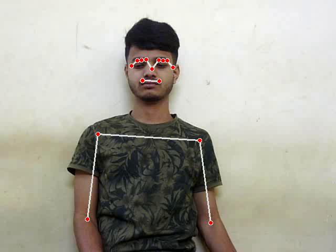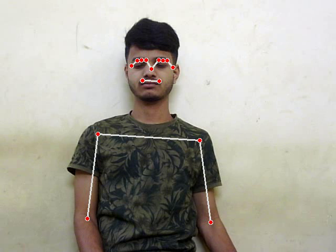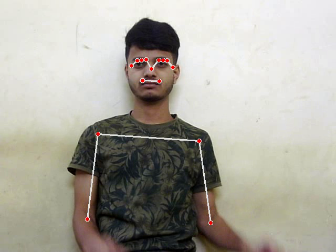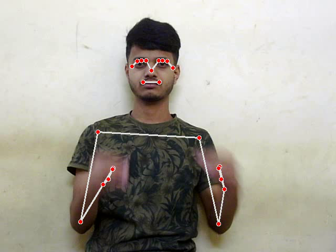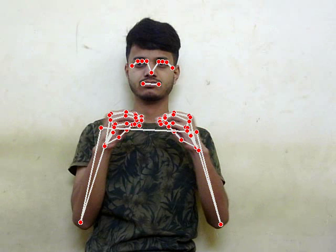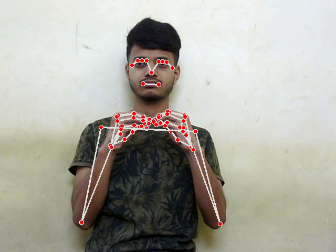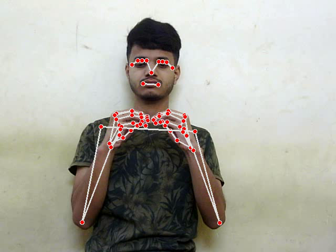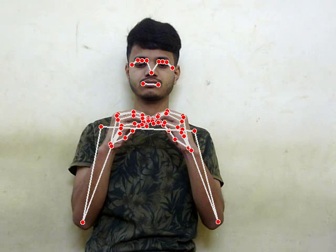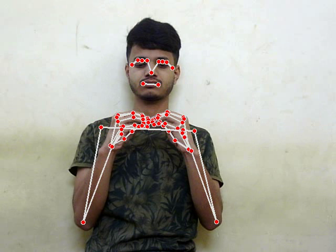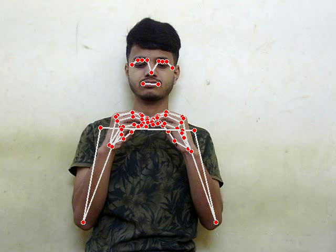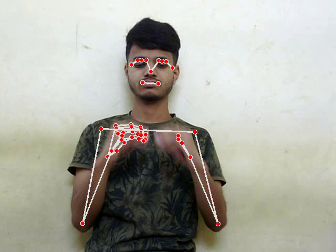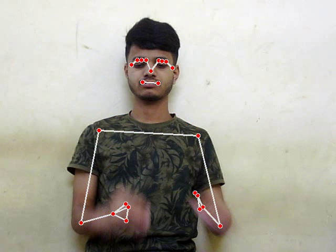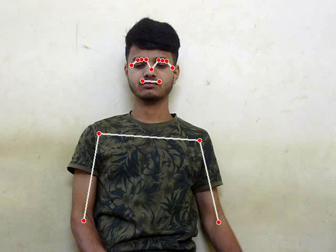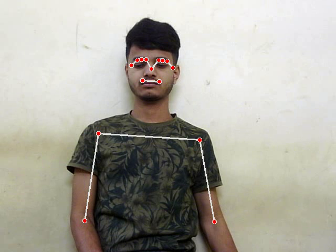more